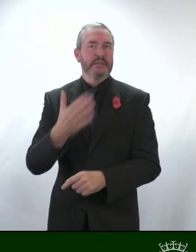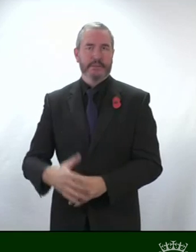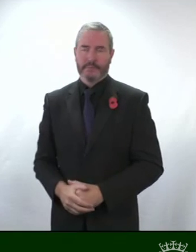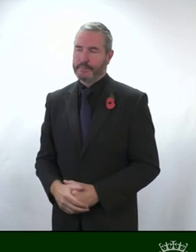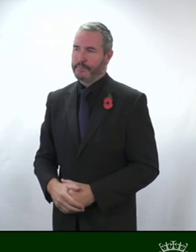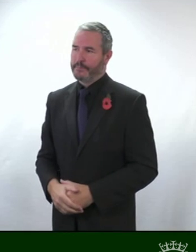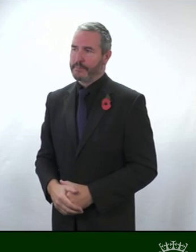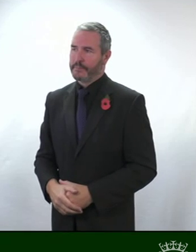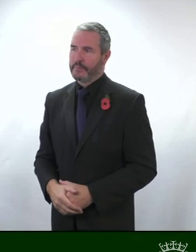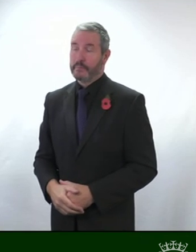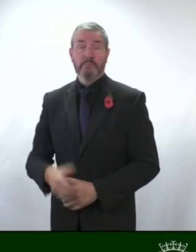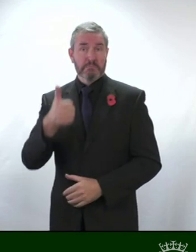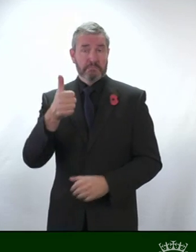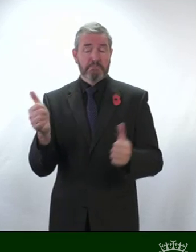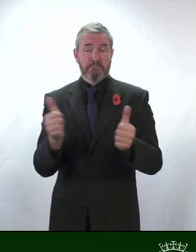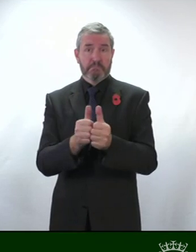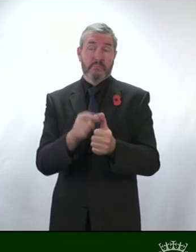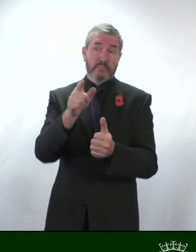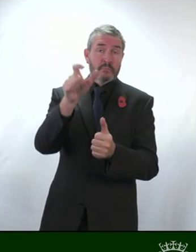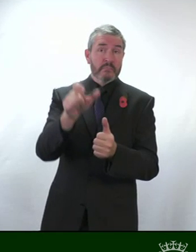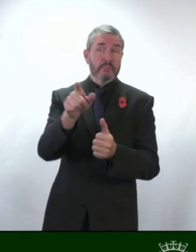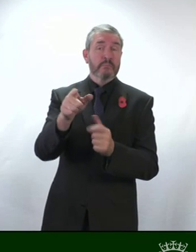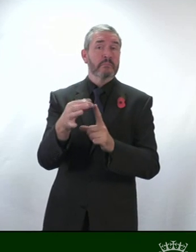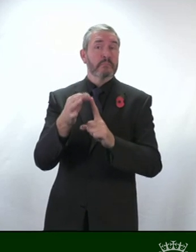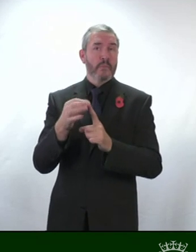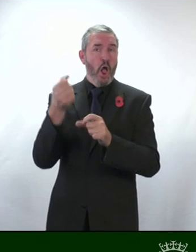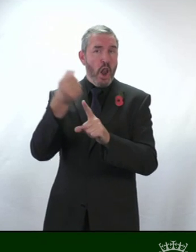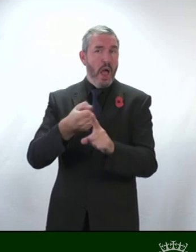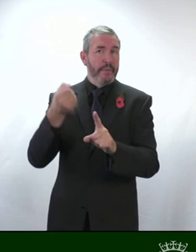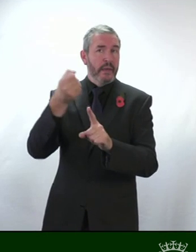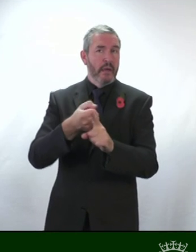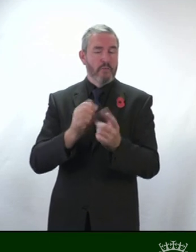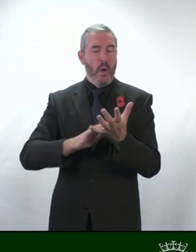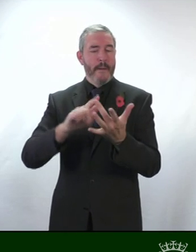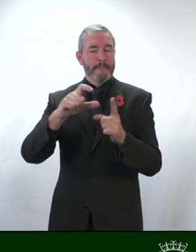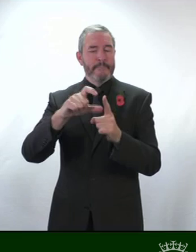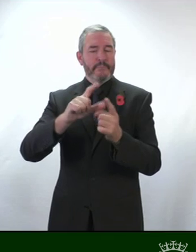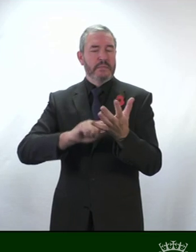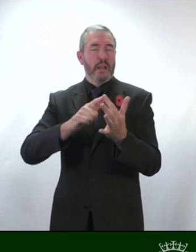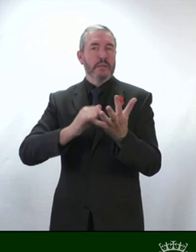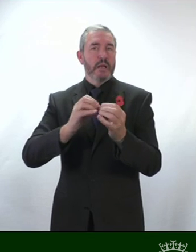Yes indeed, and I congratulate my hon. Friend on lobbying for Middlesbrough in the way that he has.